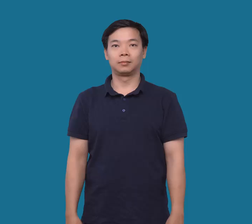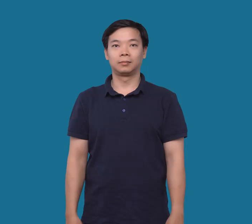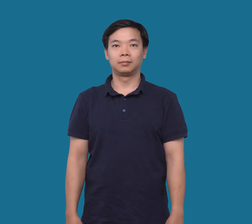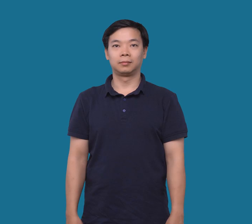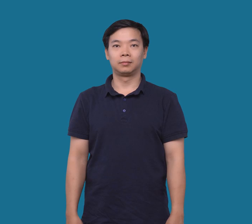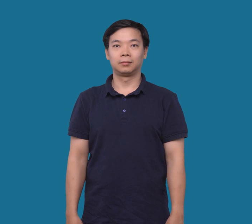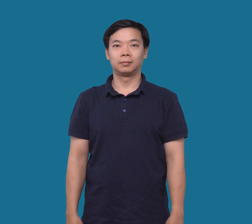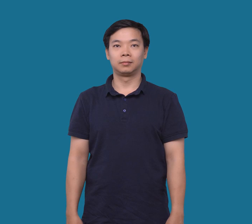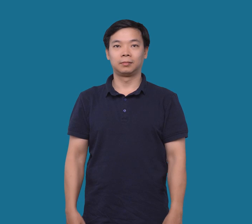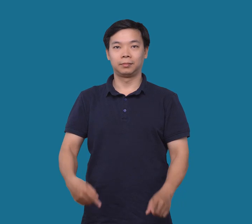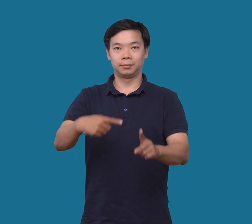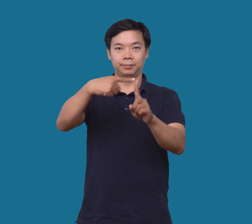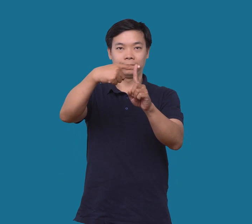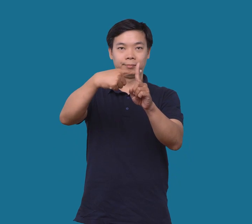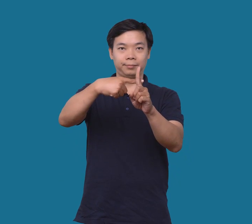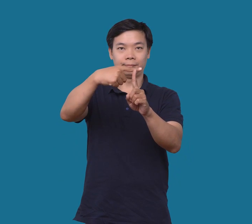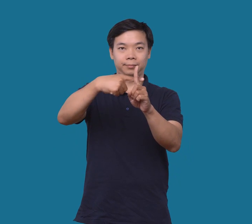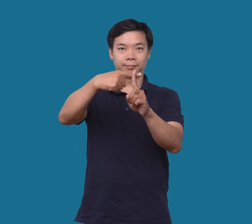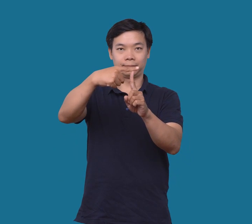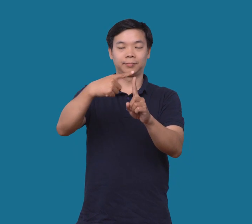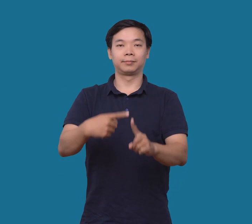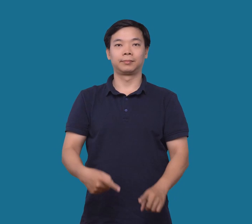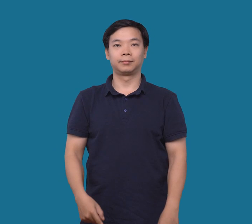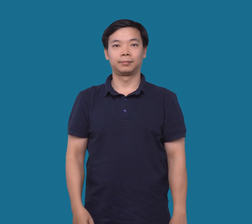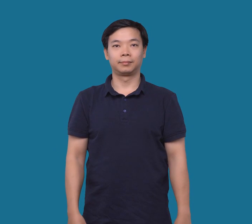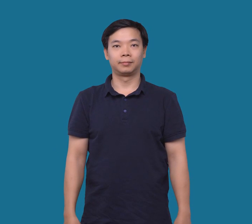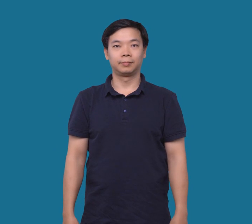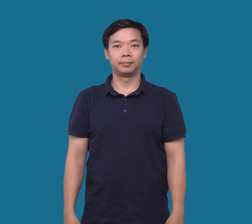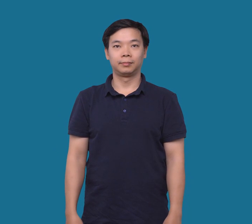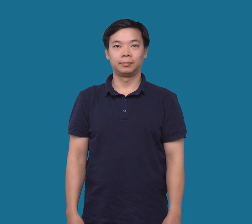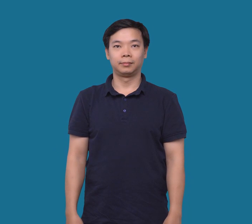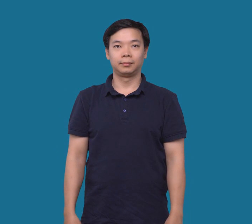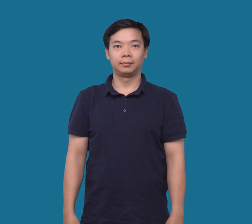nhiệt kế